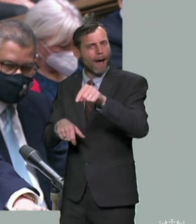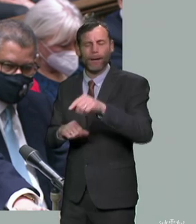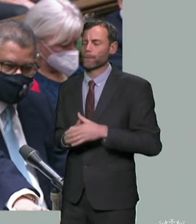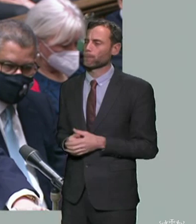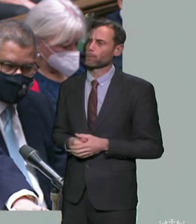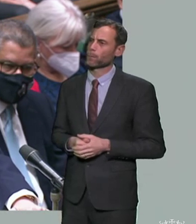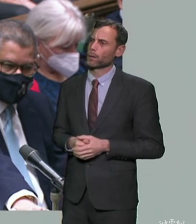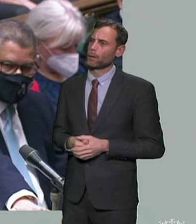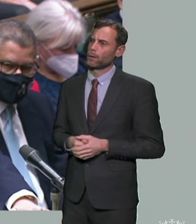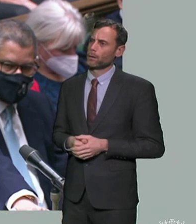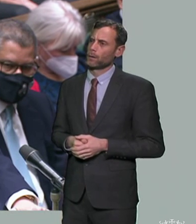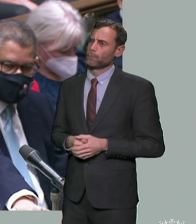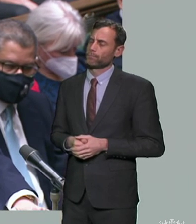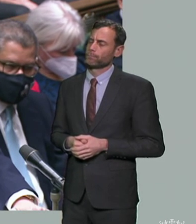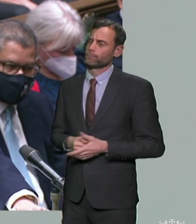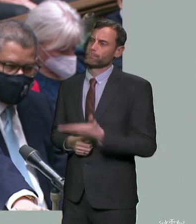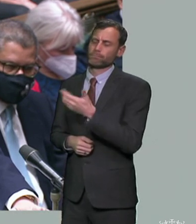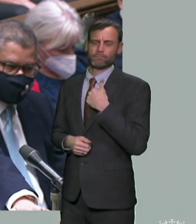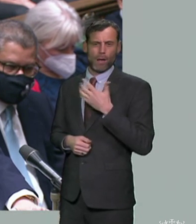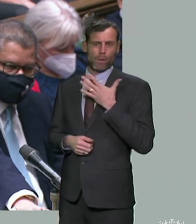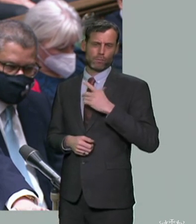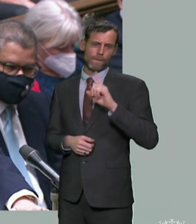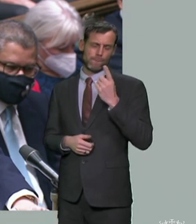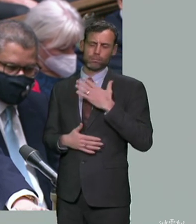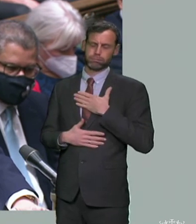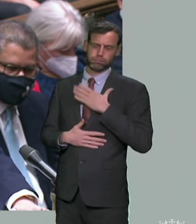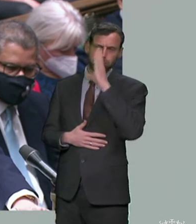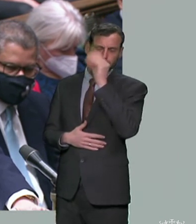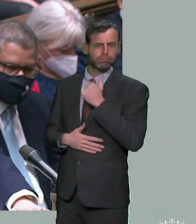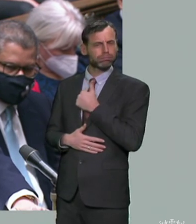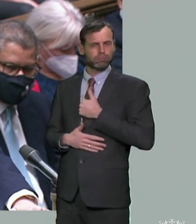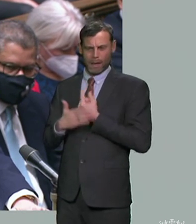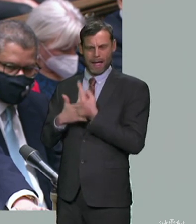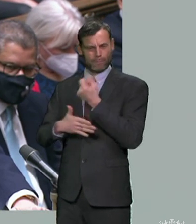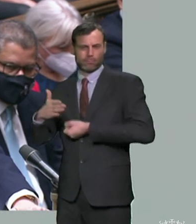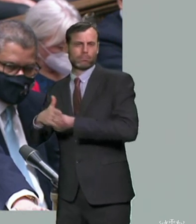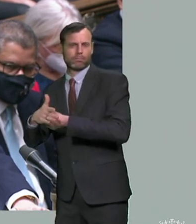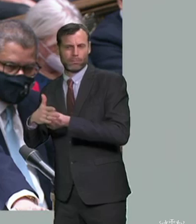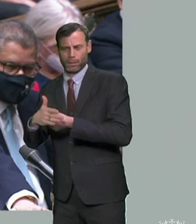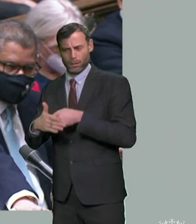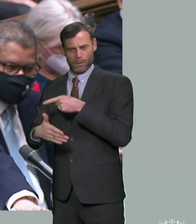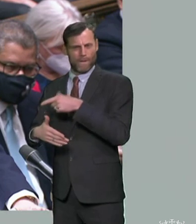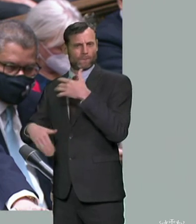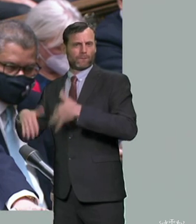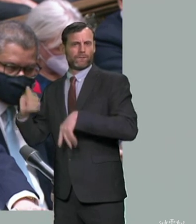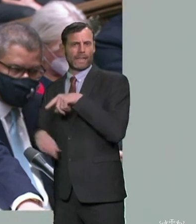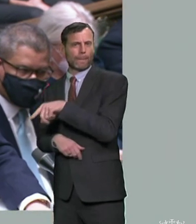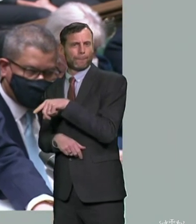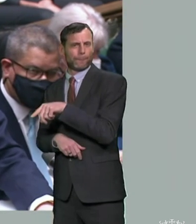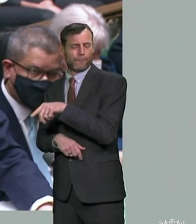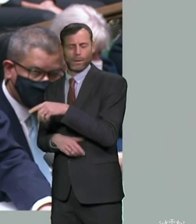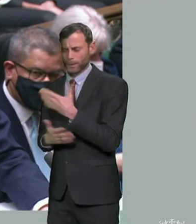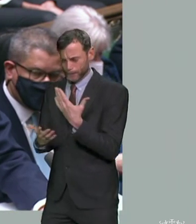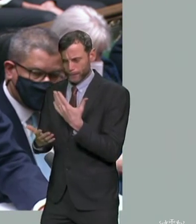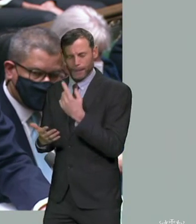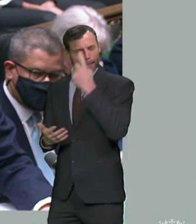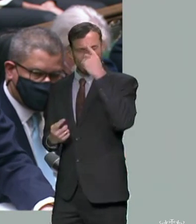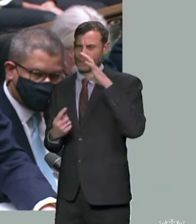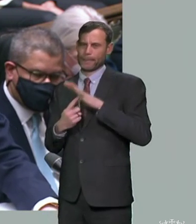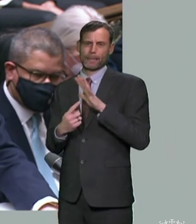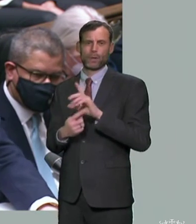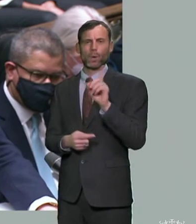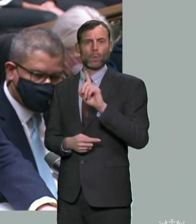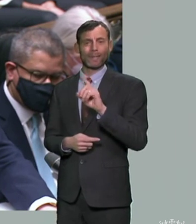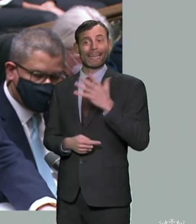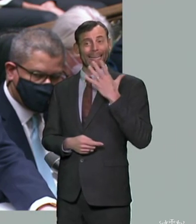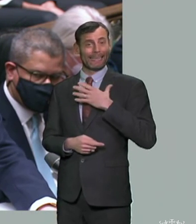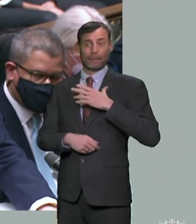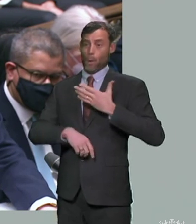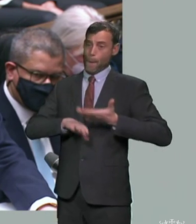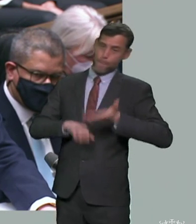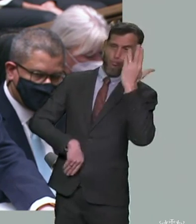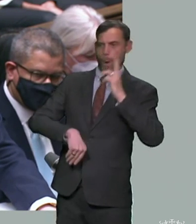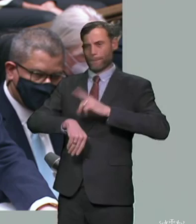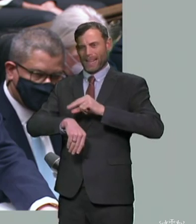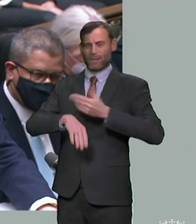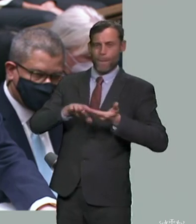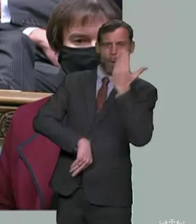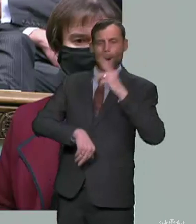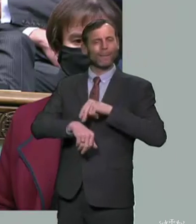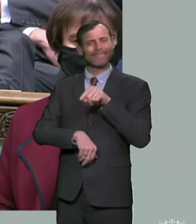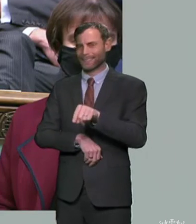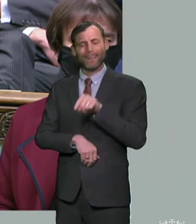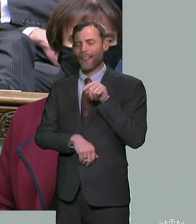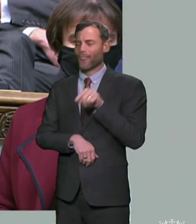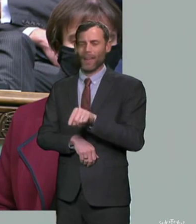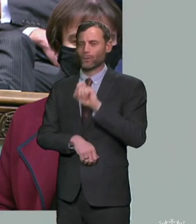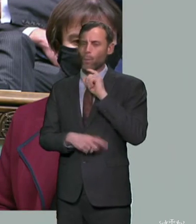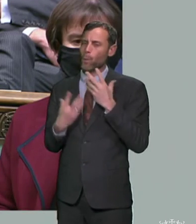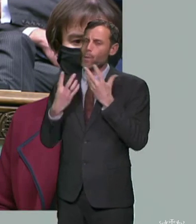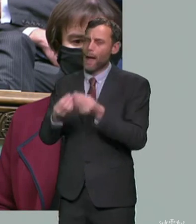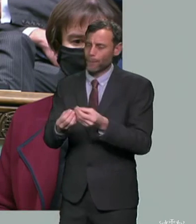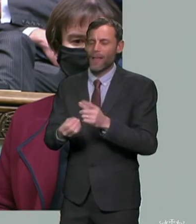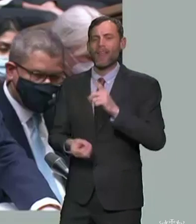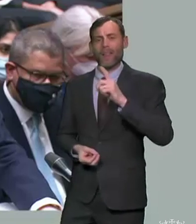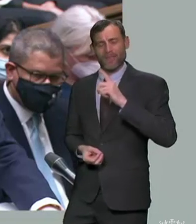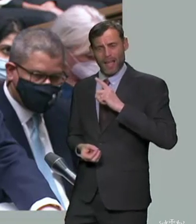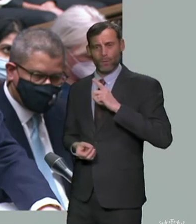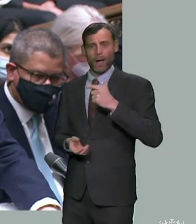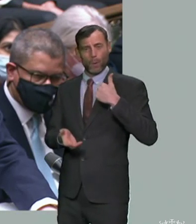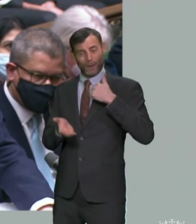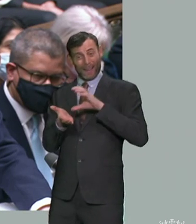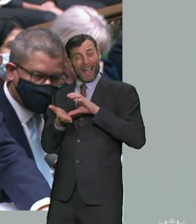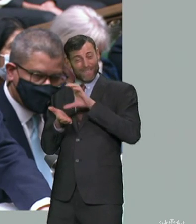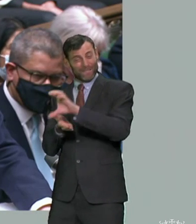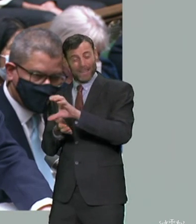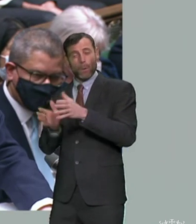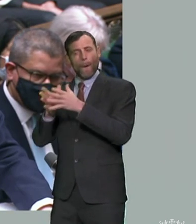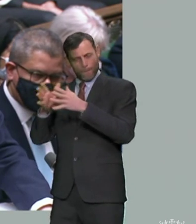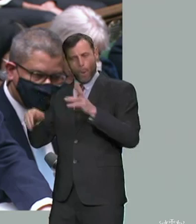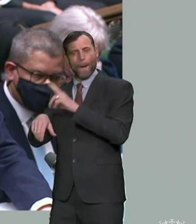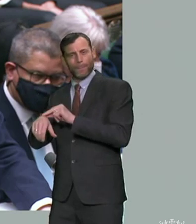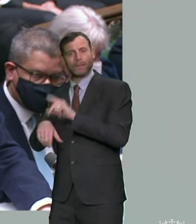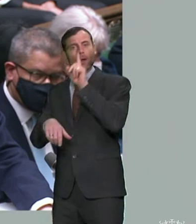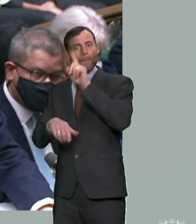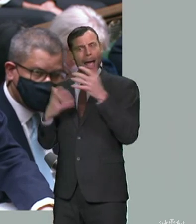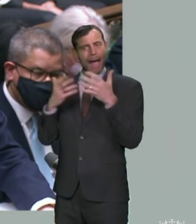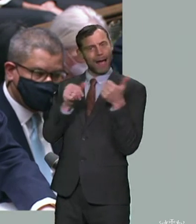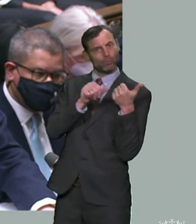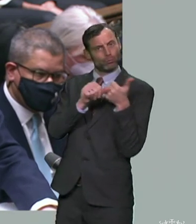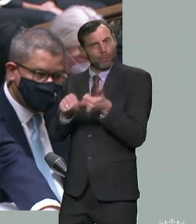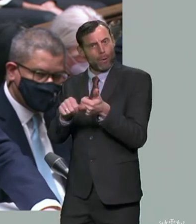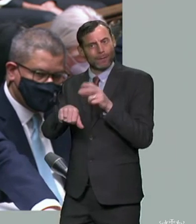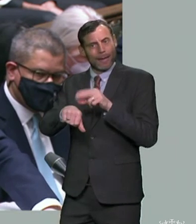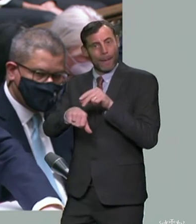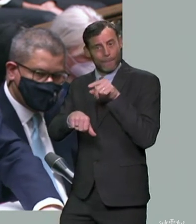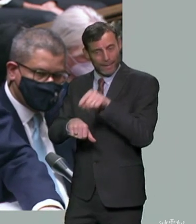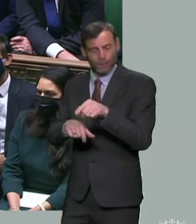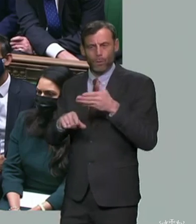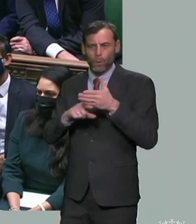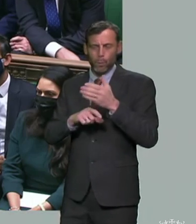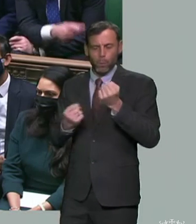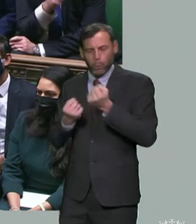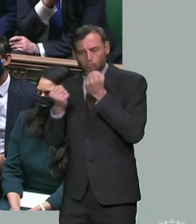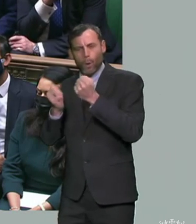Friend’s constituent, Oliver. As is the case with so many victims of violent crime, the answer is not just policing, though that is vitally important and it is why we are investing so massively in 20,000 more police officers and supporting them with toughening the law.